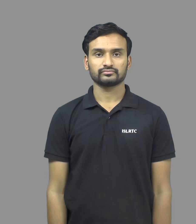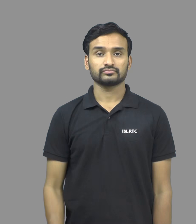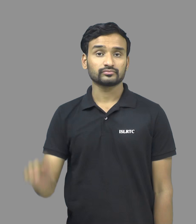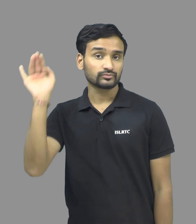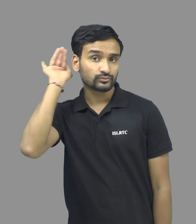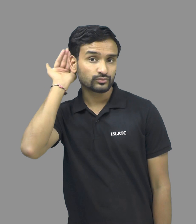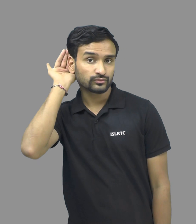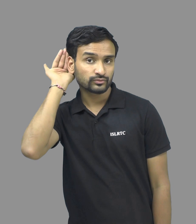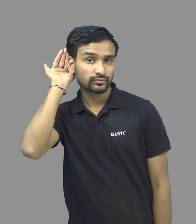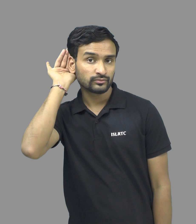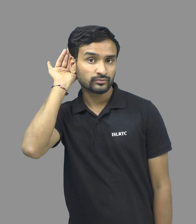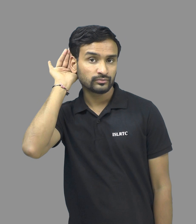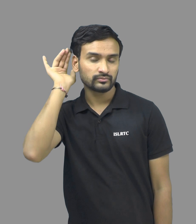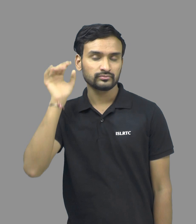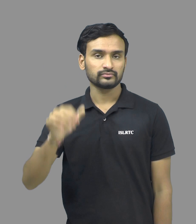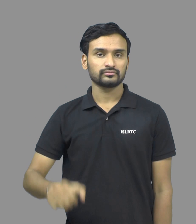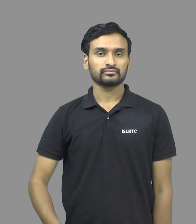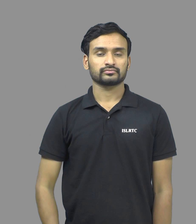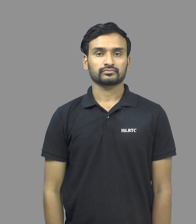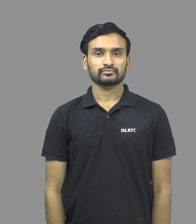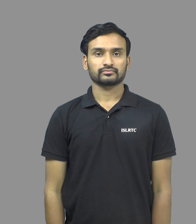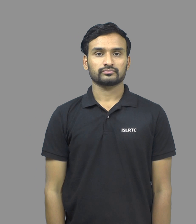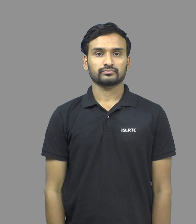Hear (Eg News)